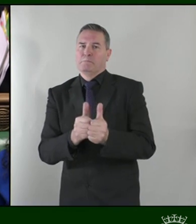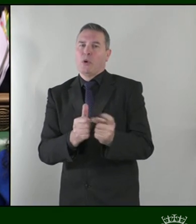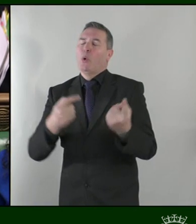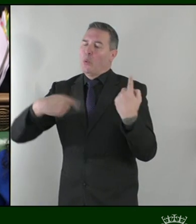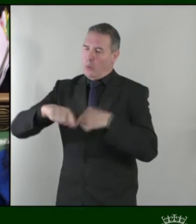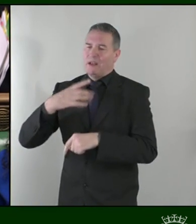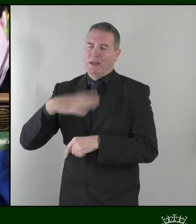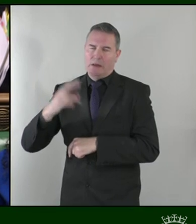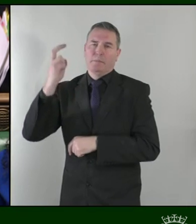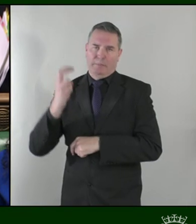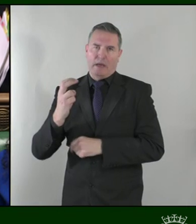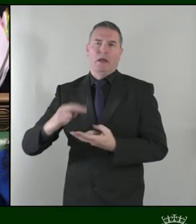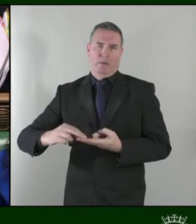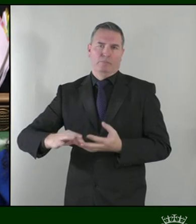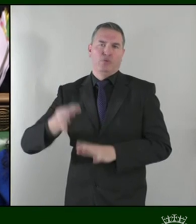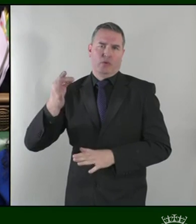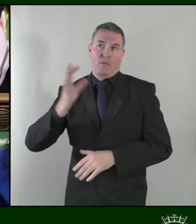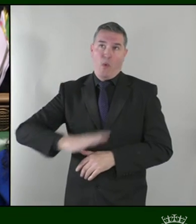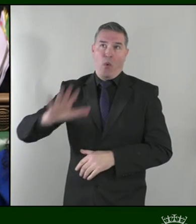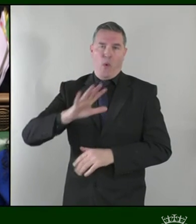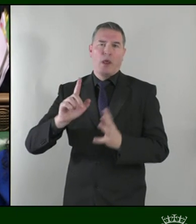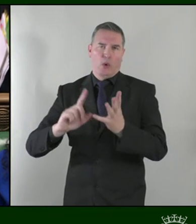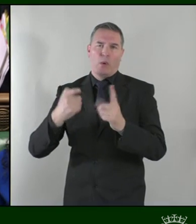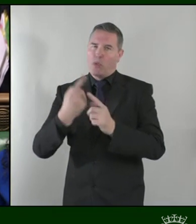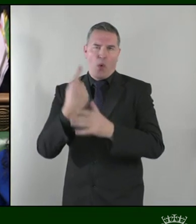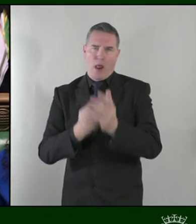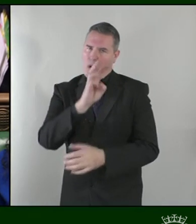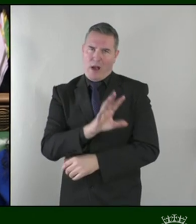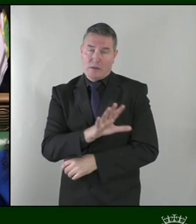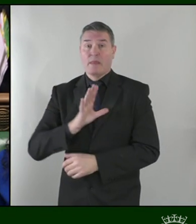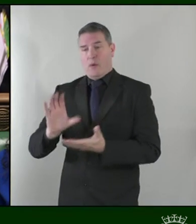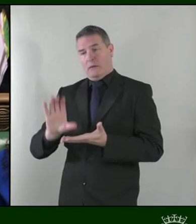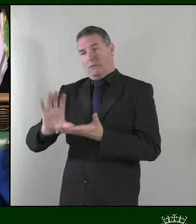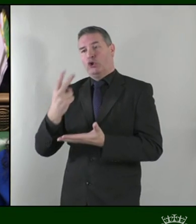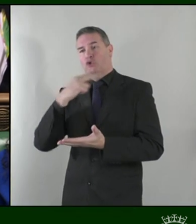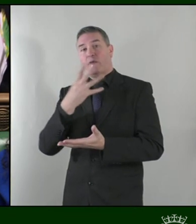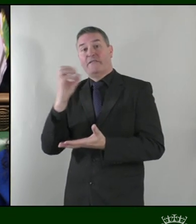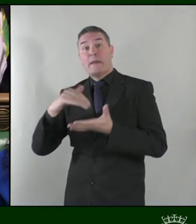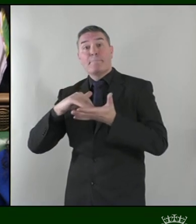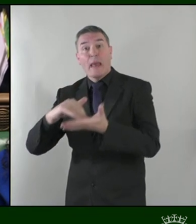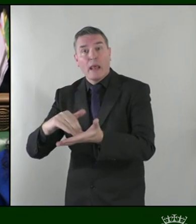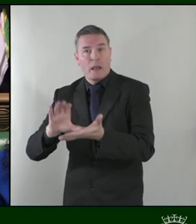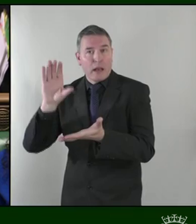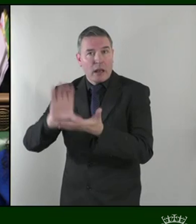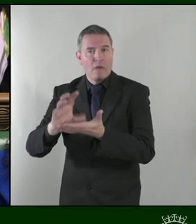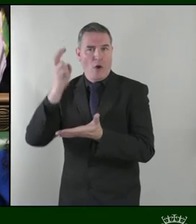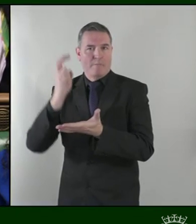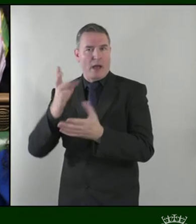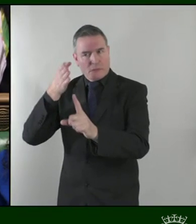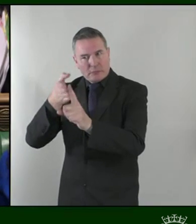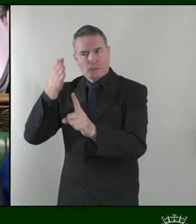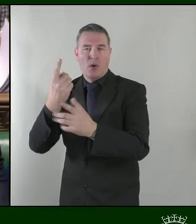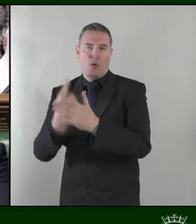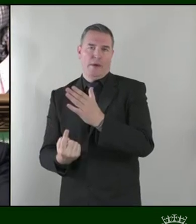We do need to improve our bus services across the whole country and that is why we are investing another £250 million immediately to improve bus services.